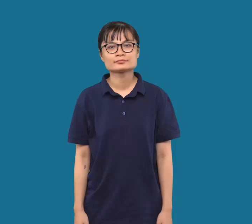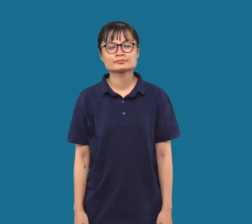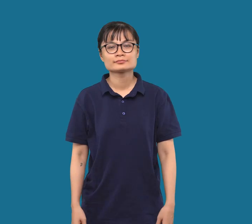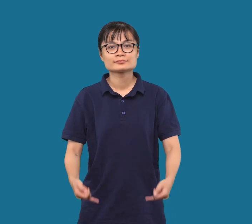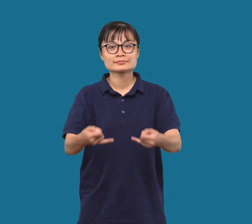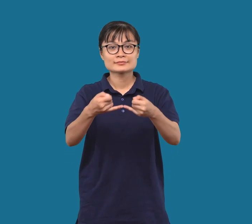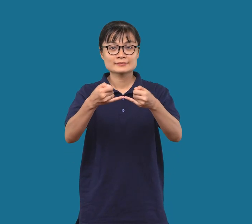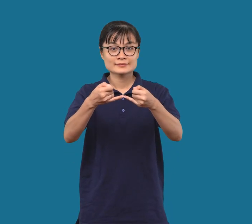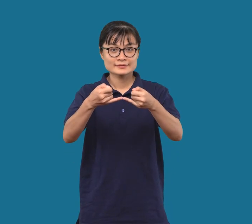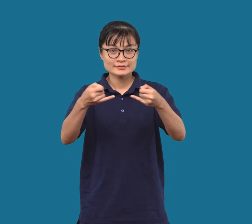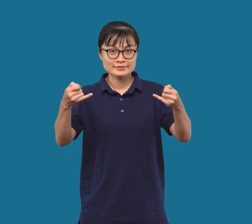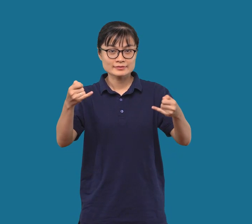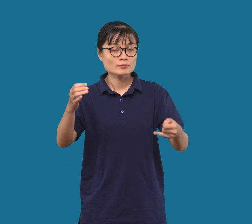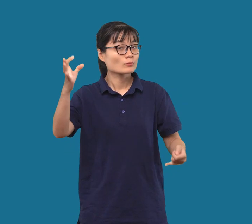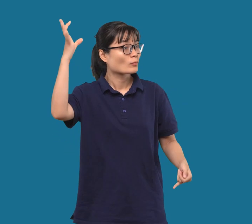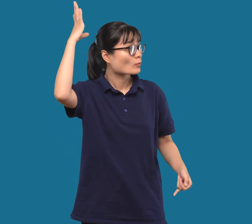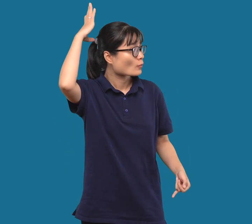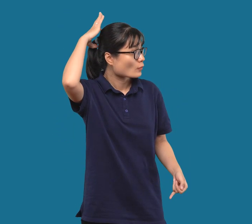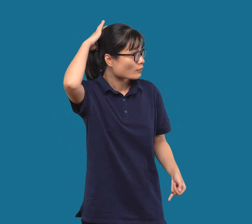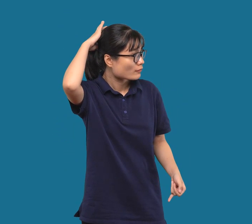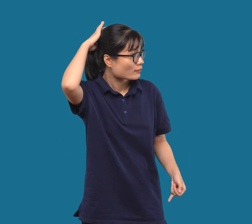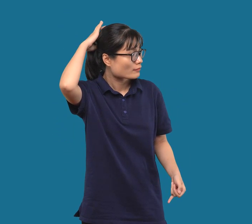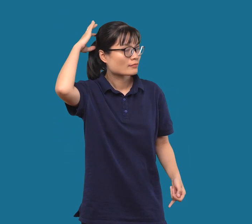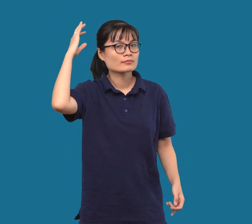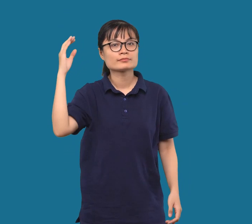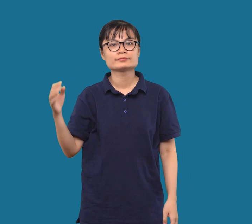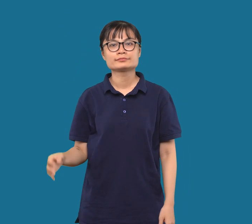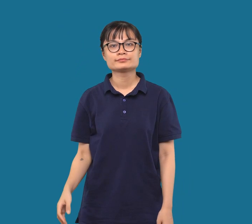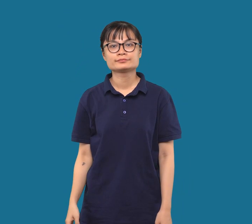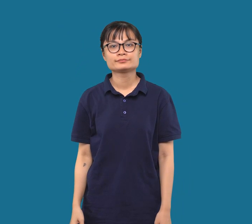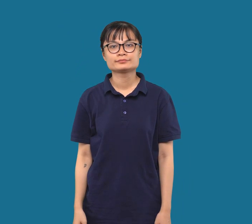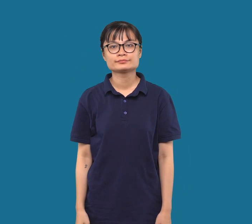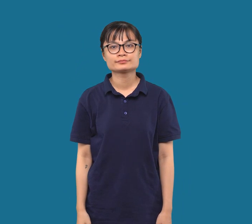dây buộc tóc